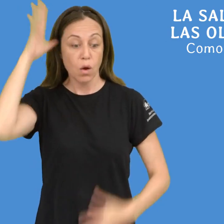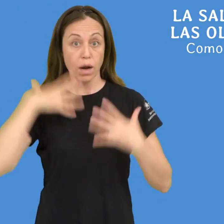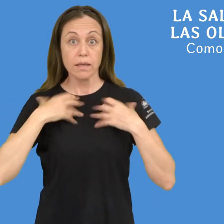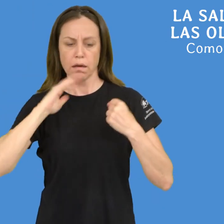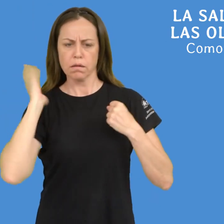sano